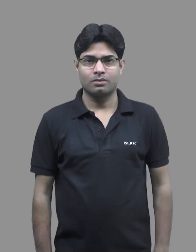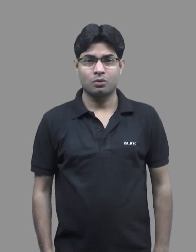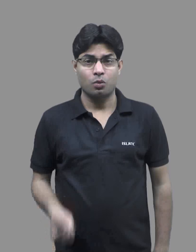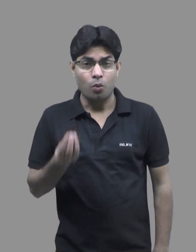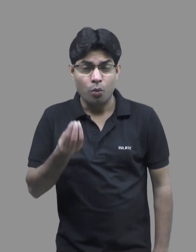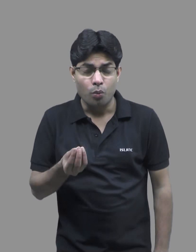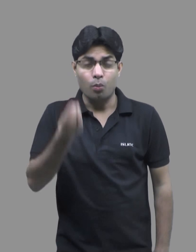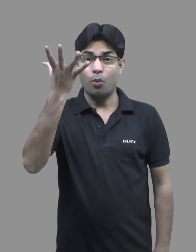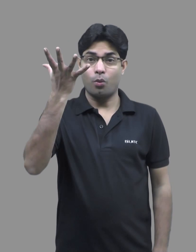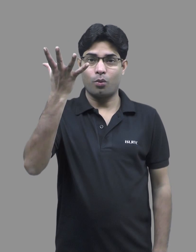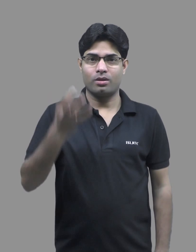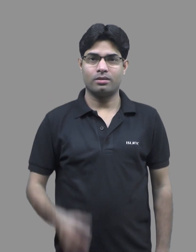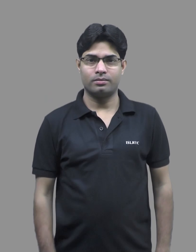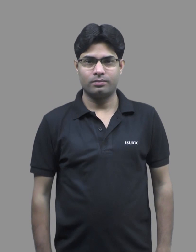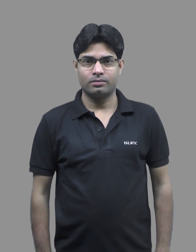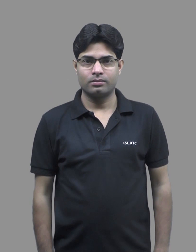Morning